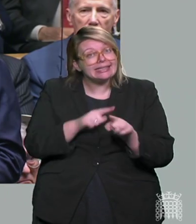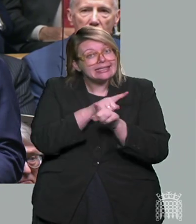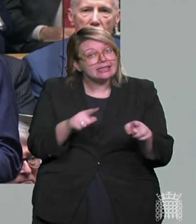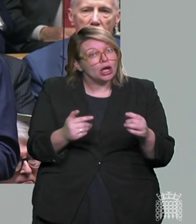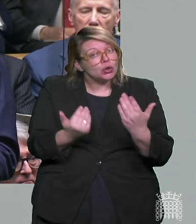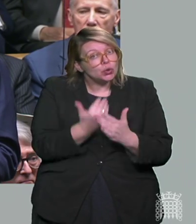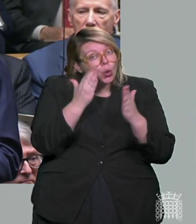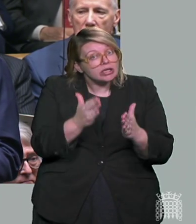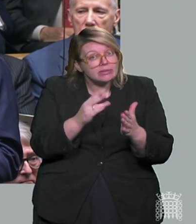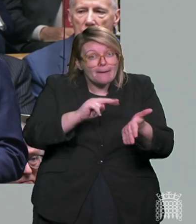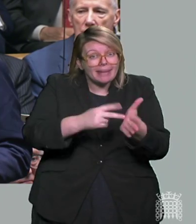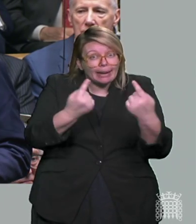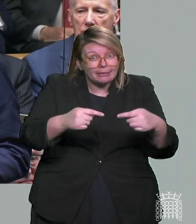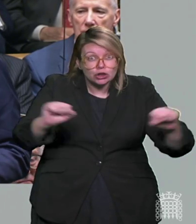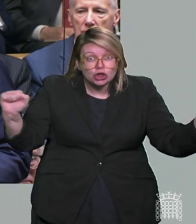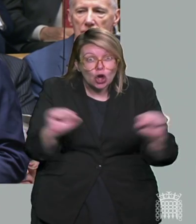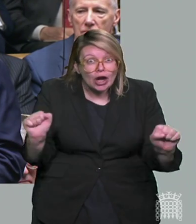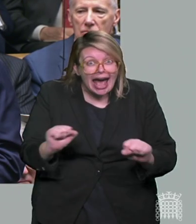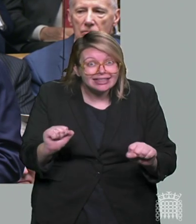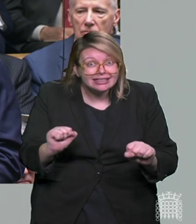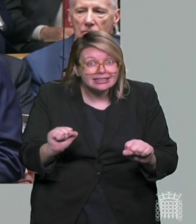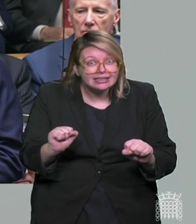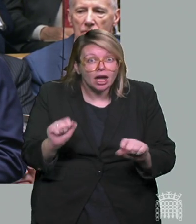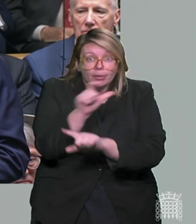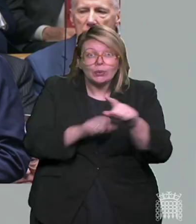Communities feel betrayed and taken for granted.